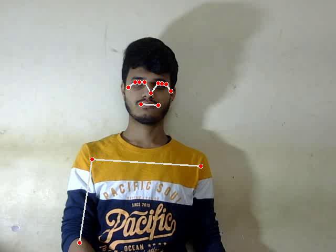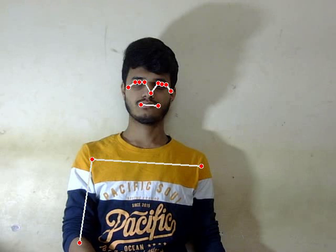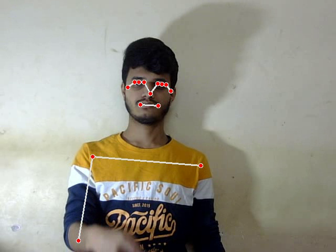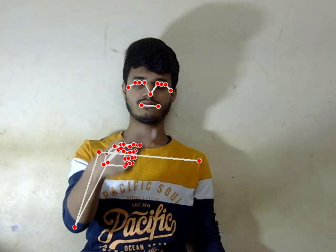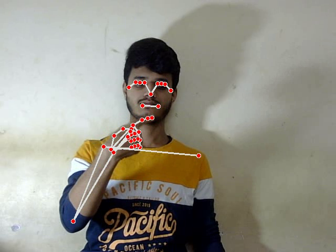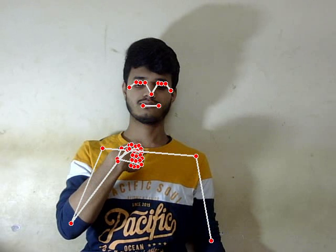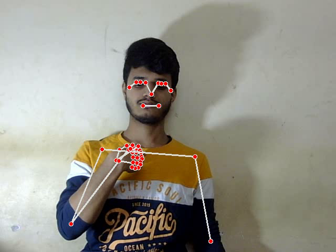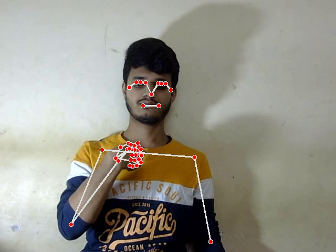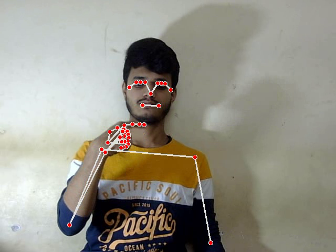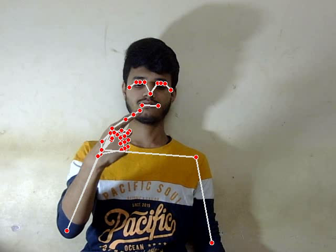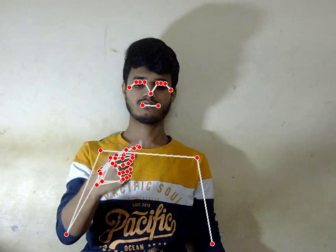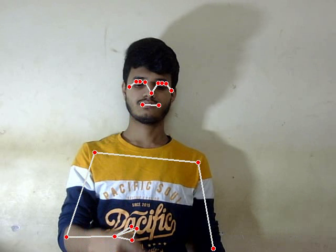I